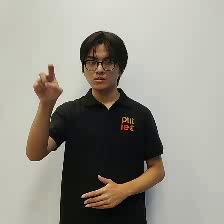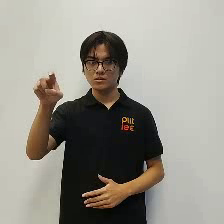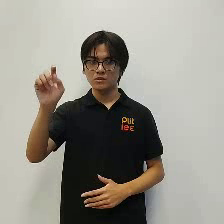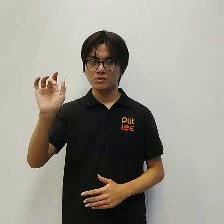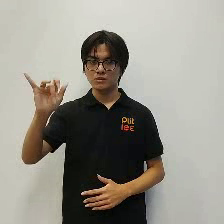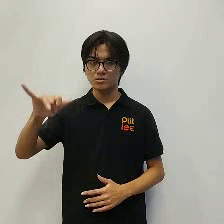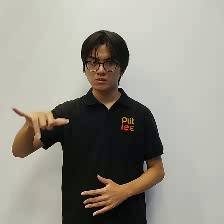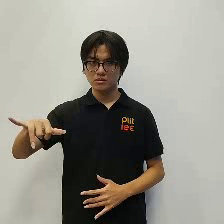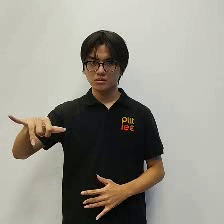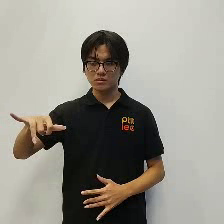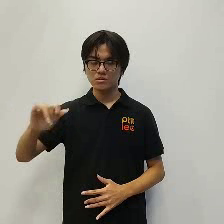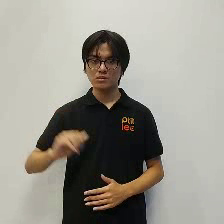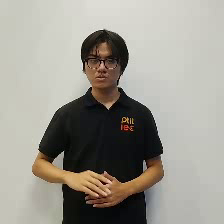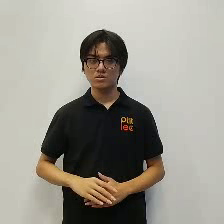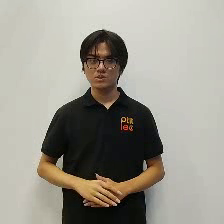Đồng ý